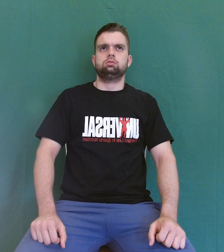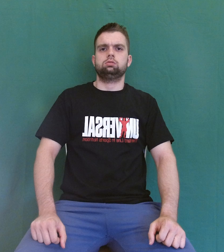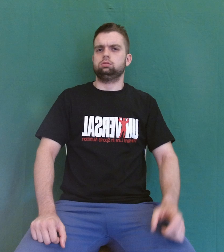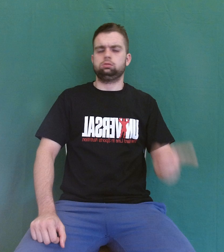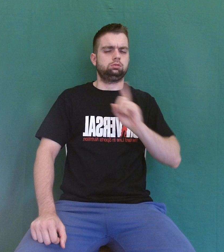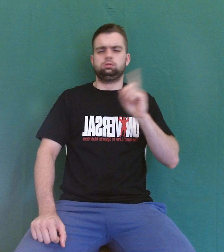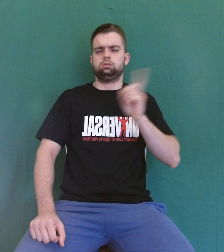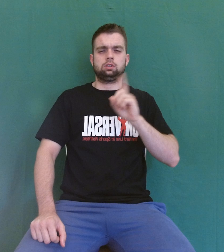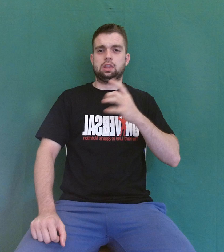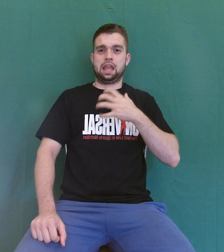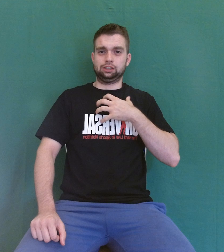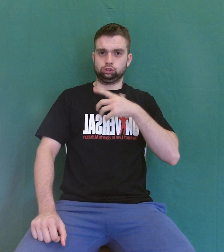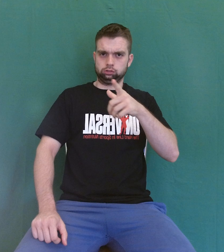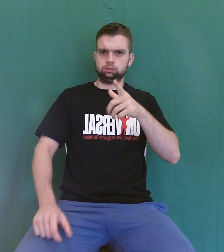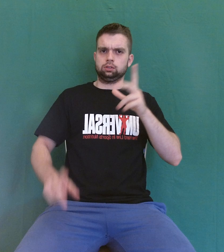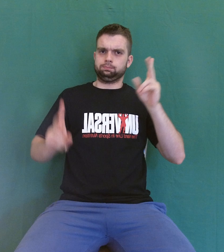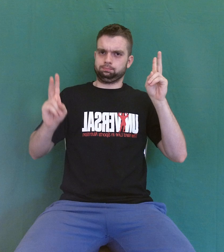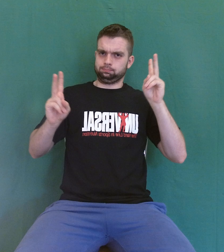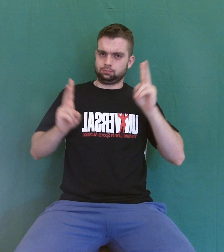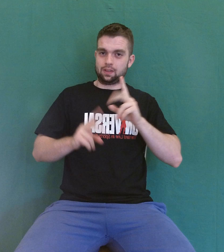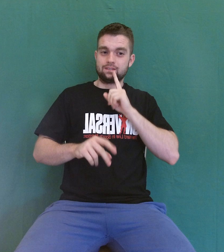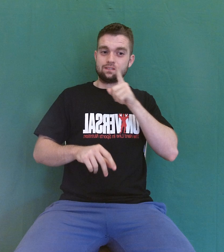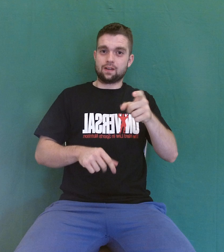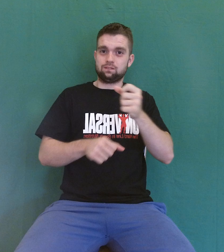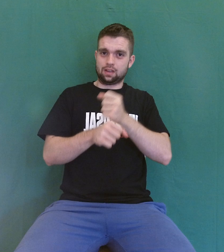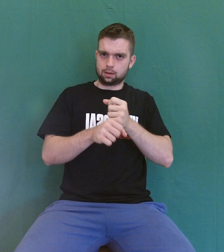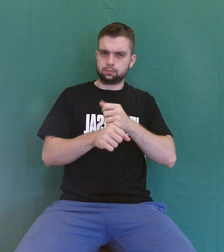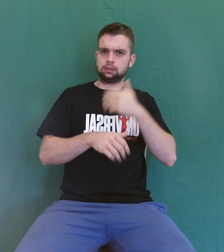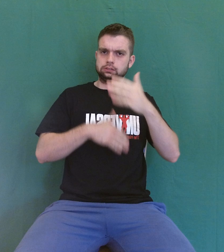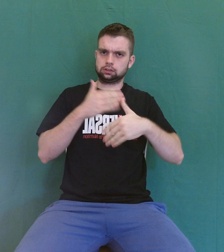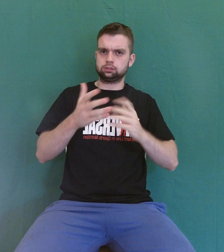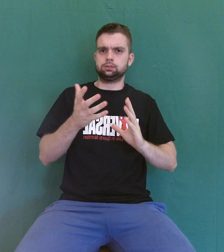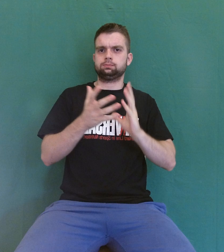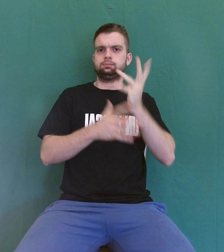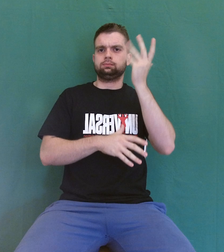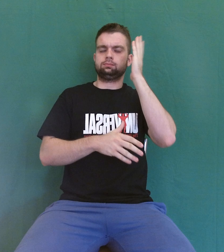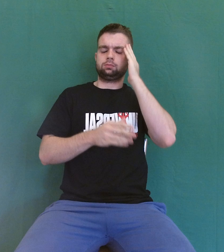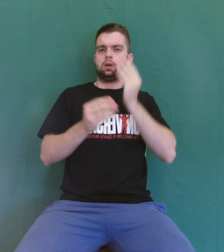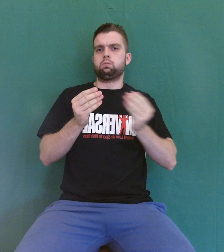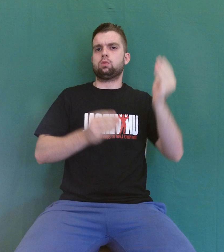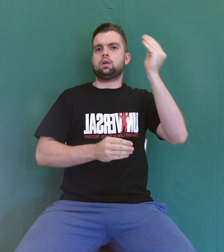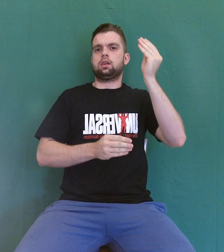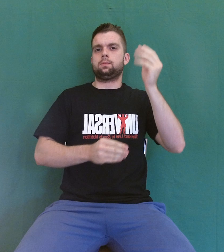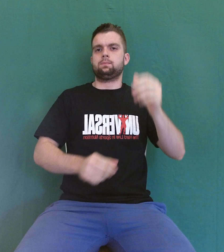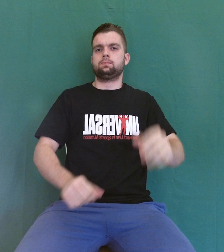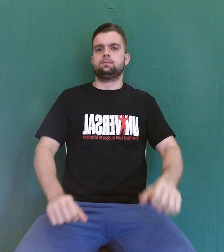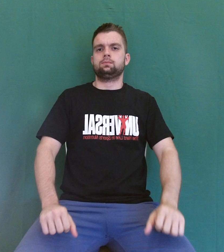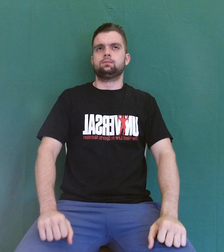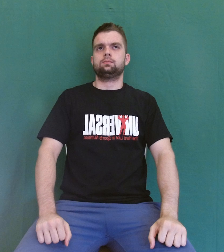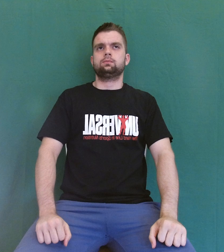ΟΧΙ ΑΓΧΟΣ ΕΣΥ ΜΕΙΩΣΗ ΙΔΙΟ ΦΑΡΜΑΚΑ ΣΙΓΑ ΣΙΓΑ ΠΡΟΟΔΟΣ ΥΠΝΟΣ ΠΕΡΙΣΣΟΤΕΡΟ